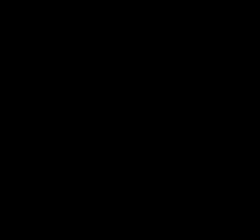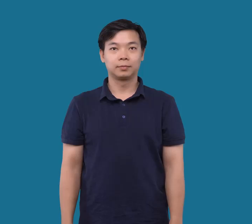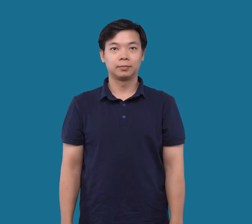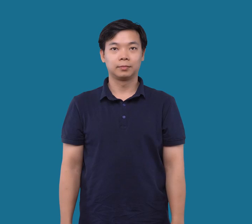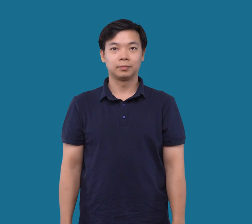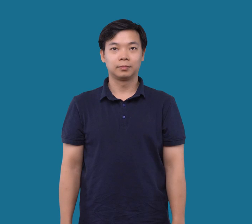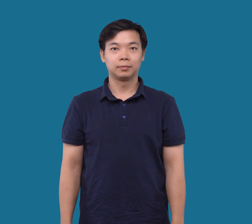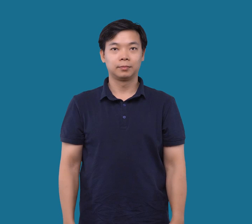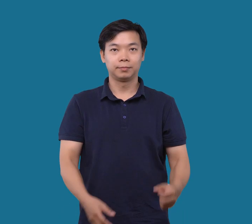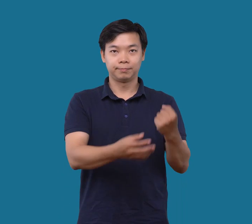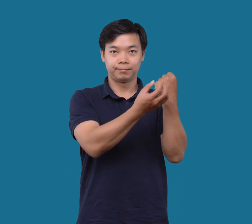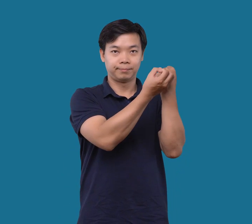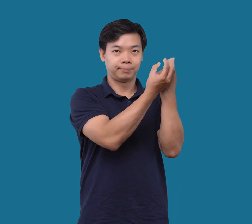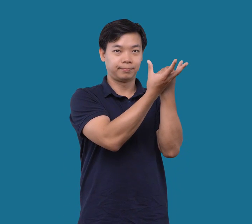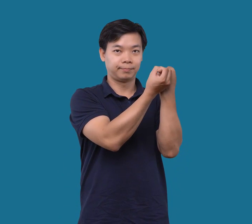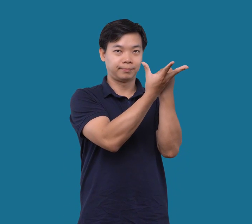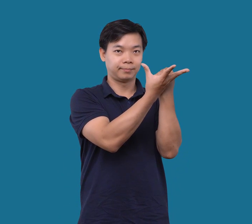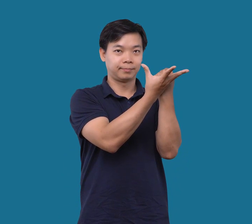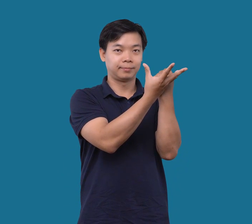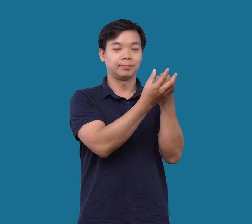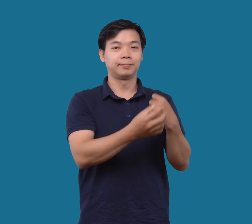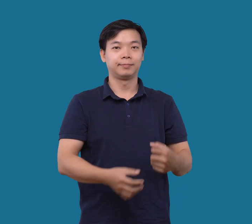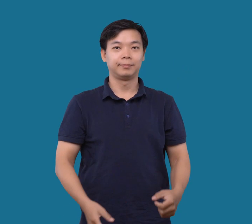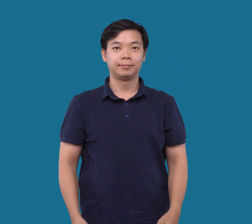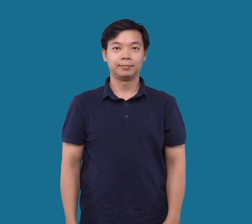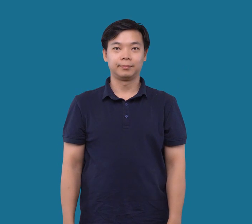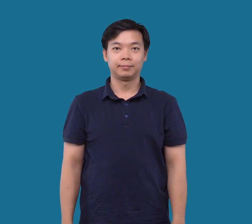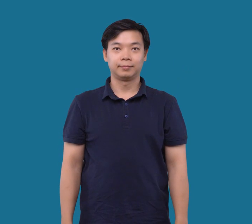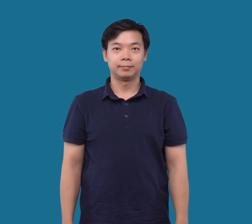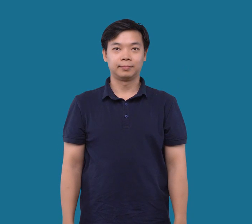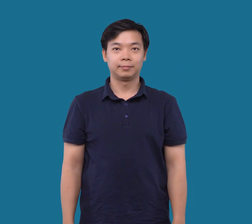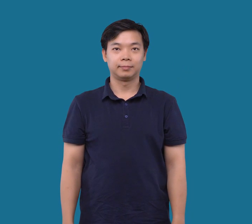hoa đào